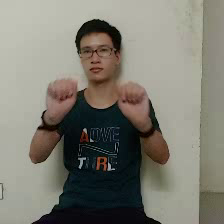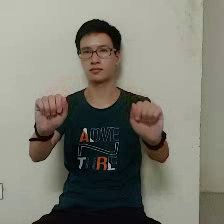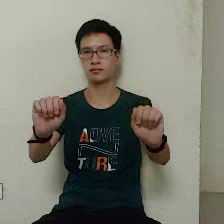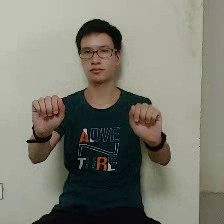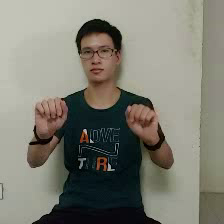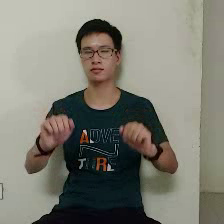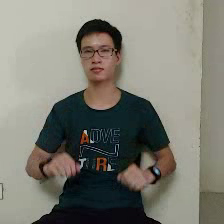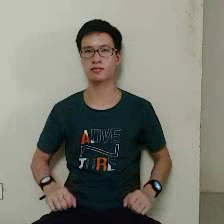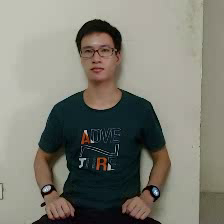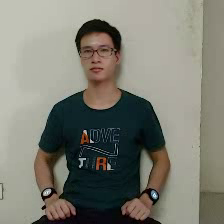Thăm